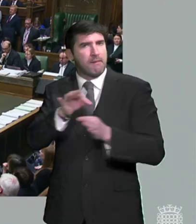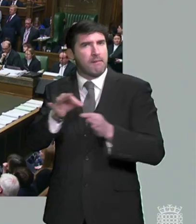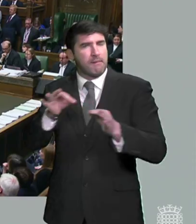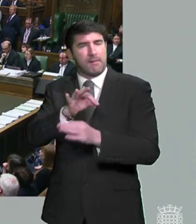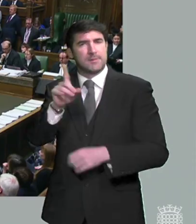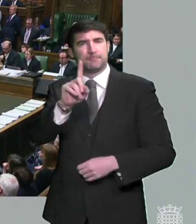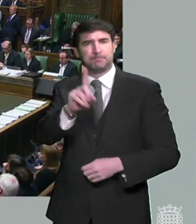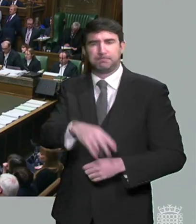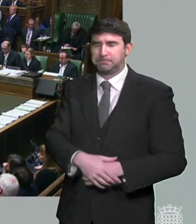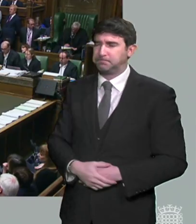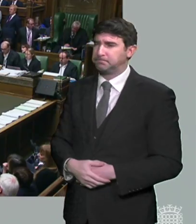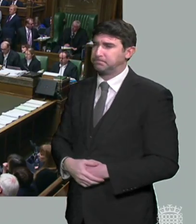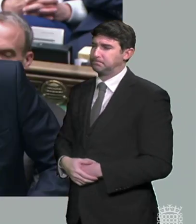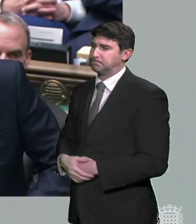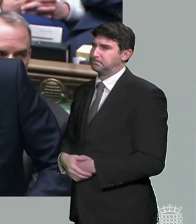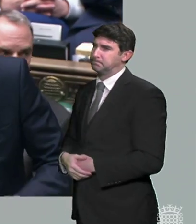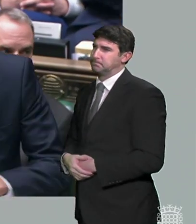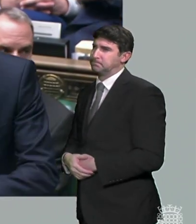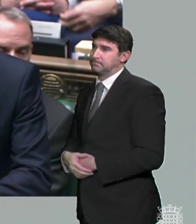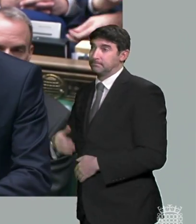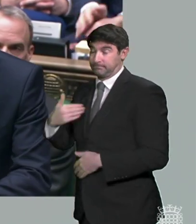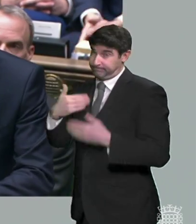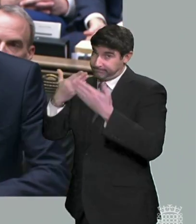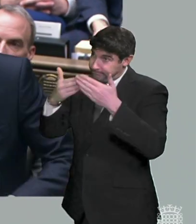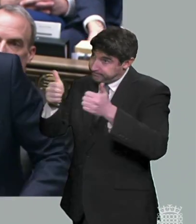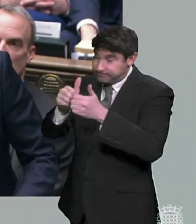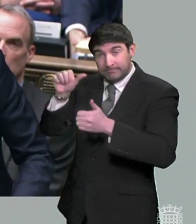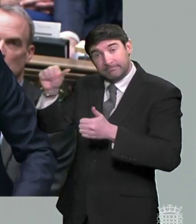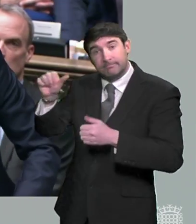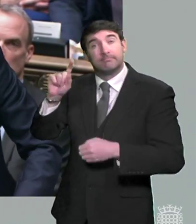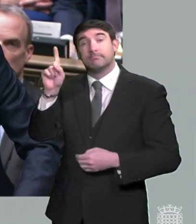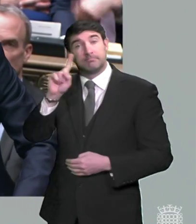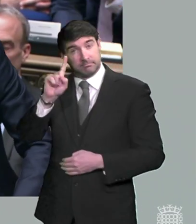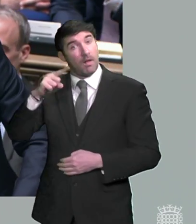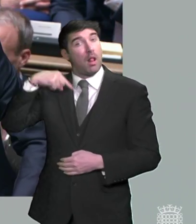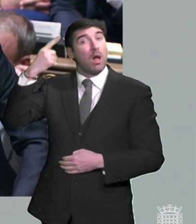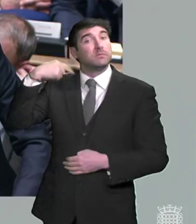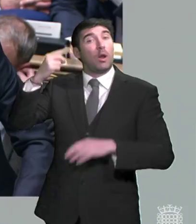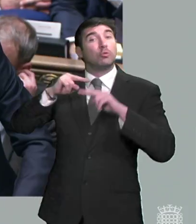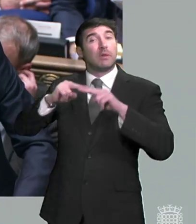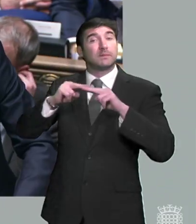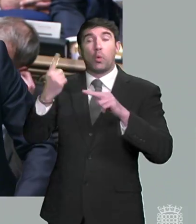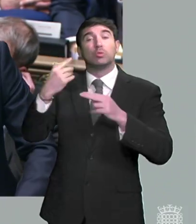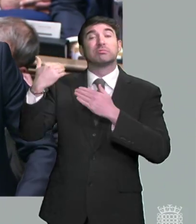My honourable Friend rightly points out that transport in London is devolved to the Labour Mayor of London.